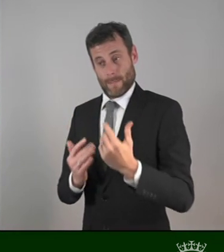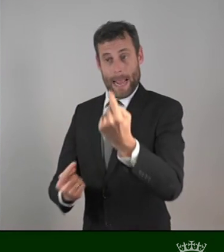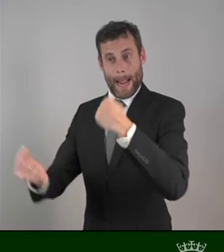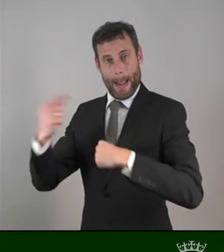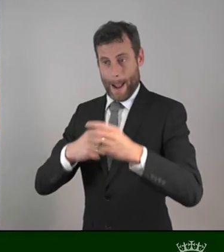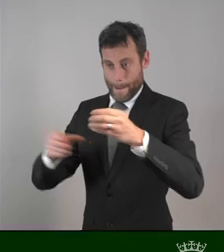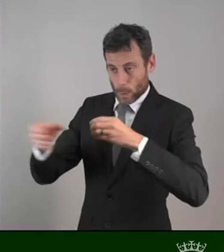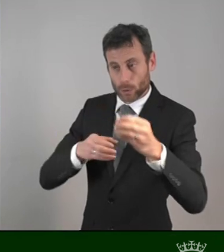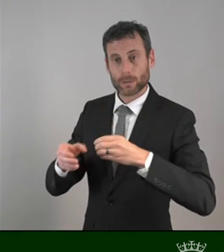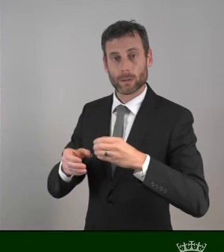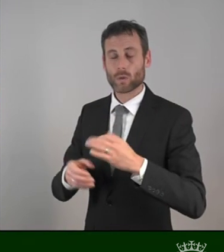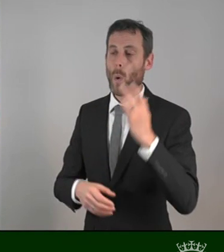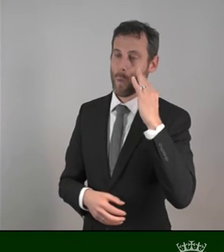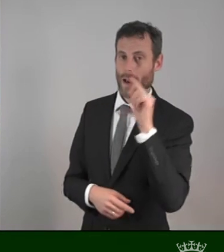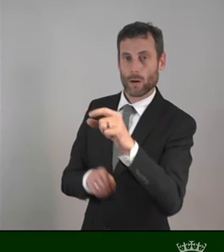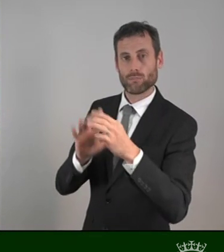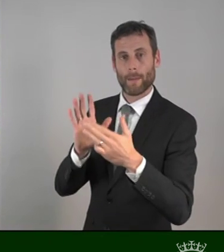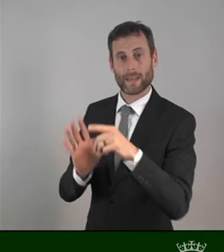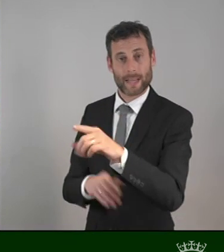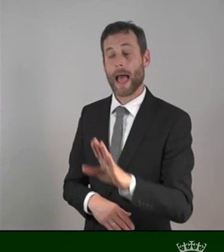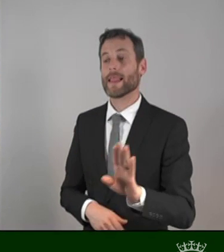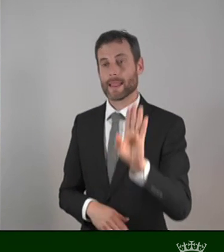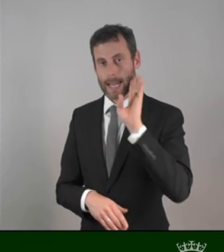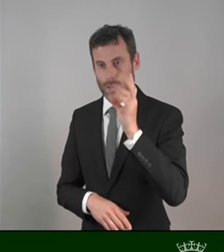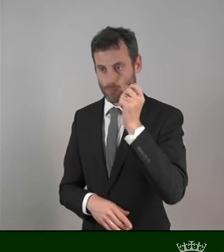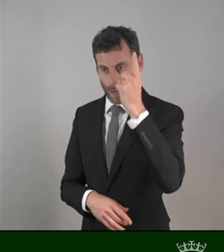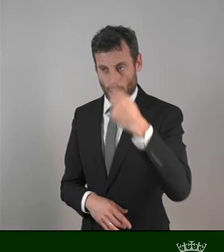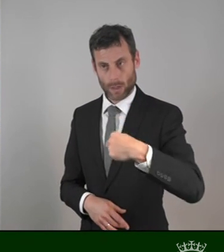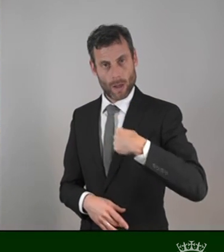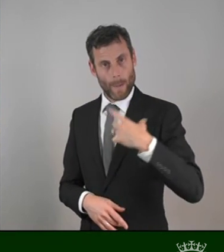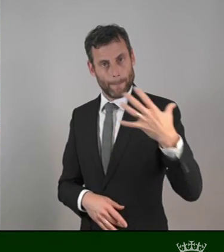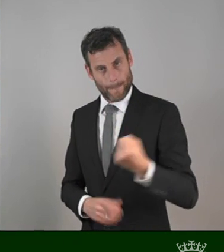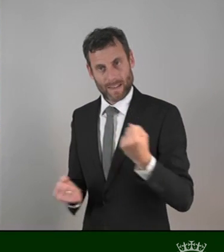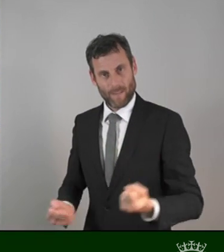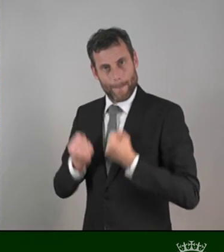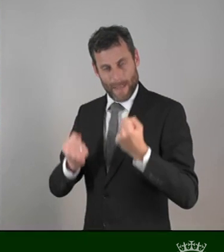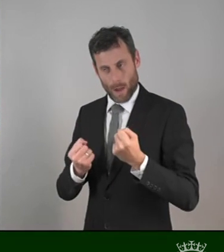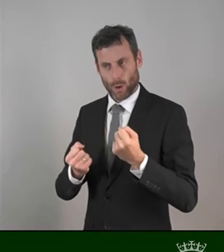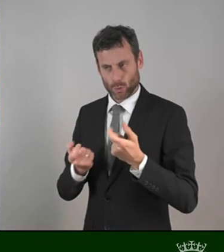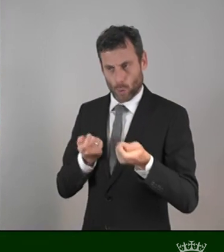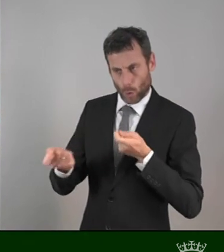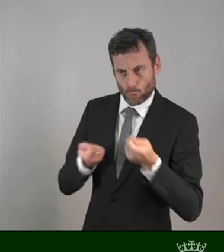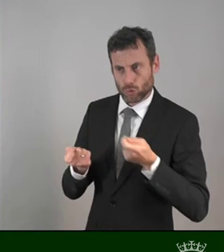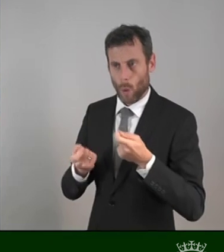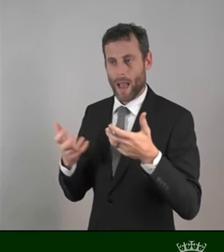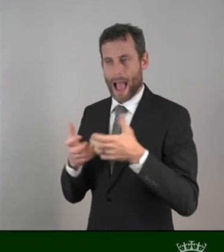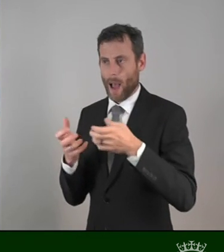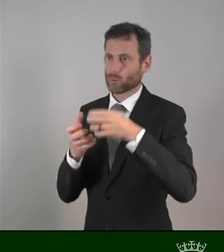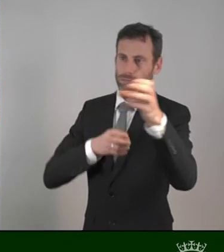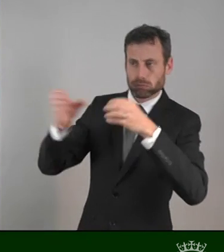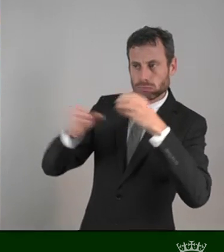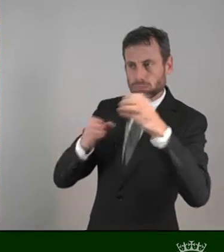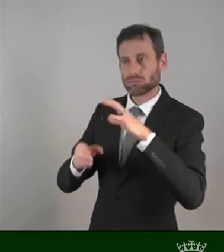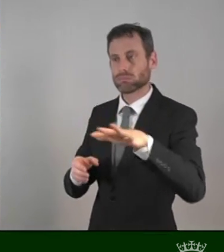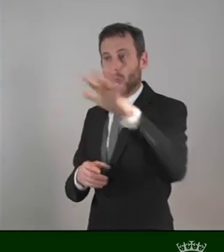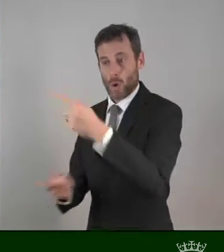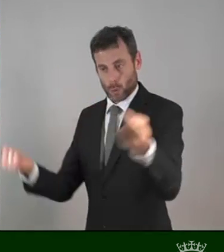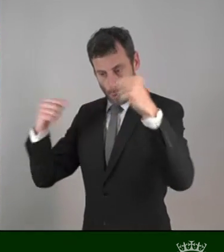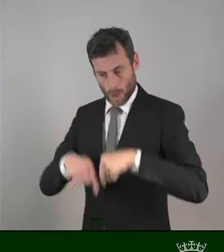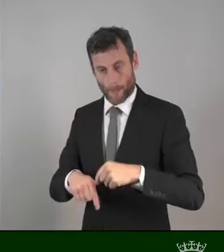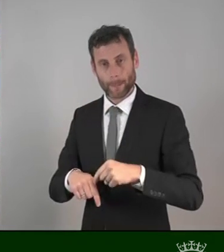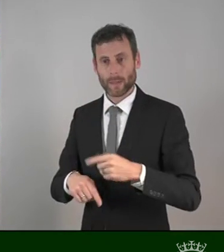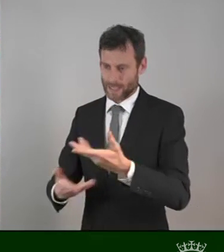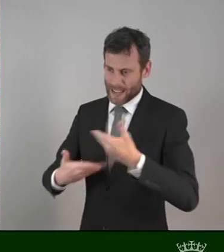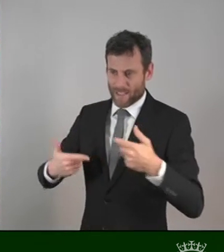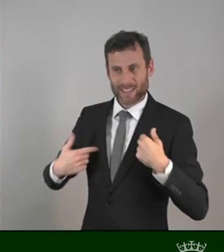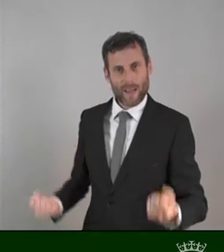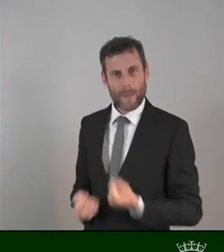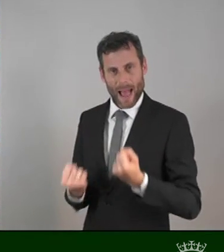So when will this Prime Minister accept that Scotland must have the power to tailor its own immigration policy and ensure that we have the powers to do so?